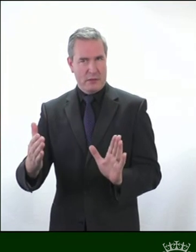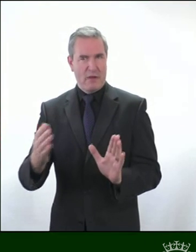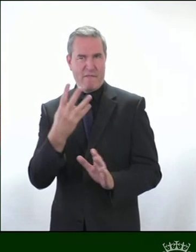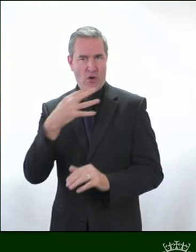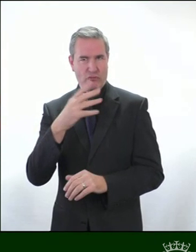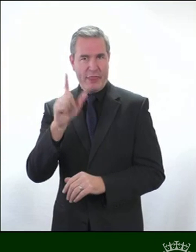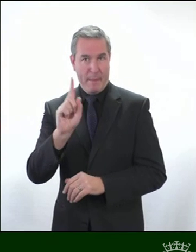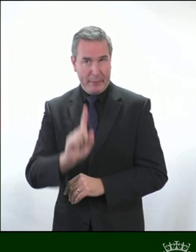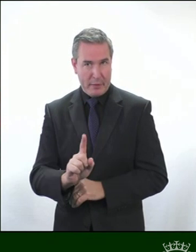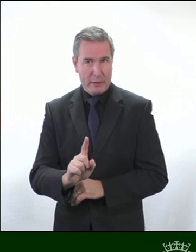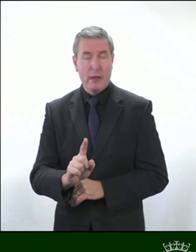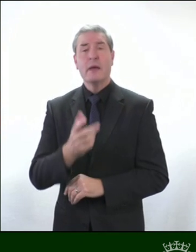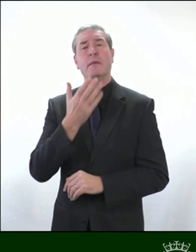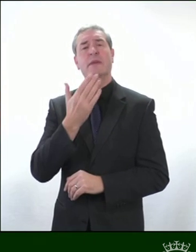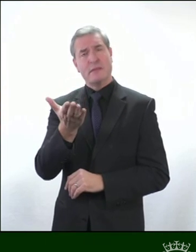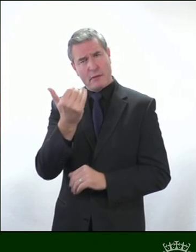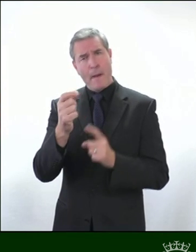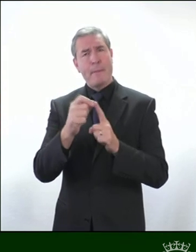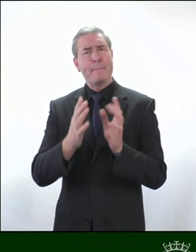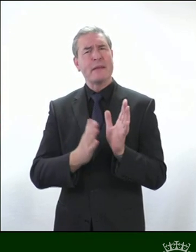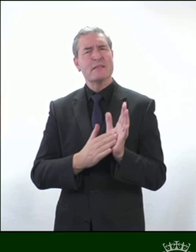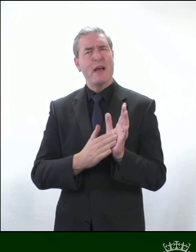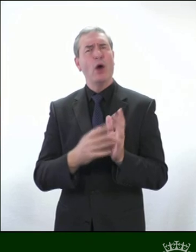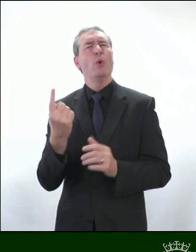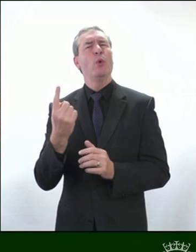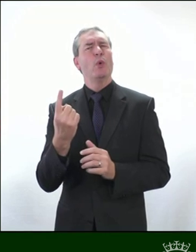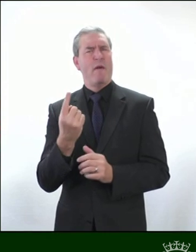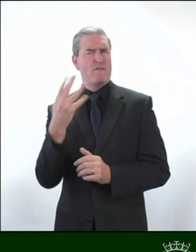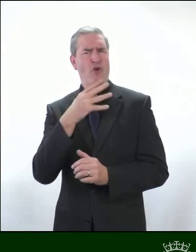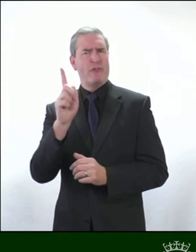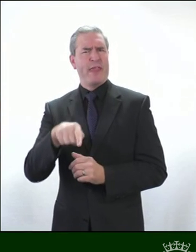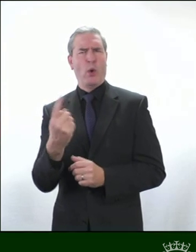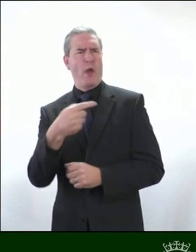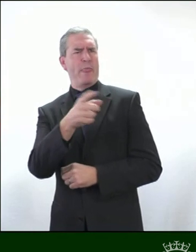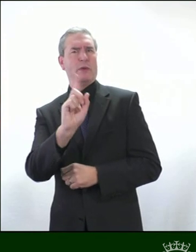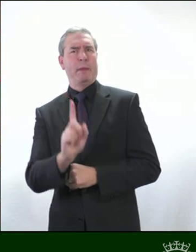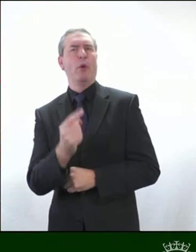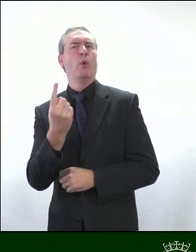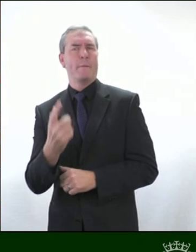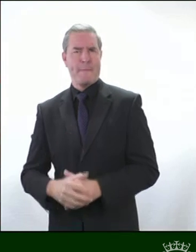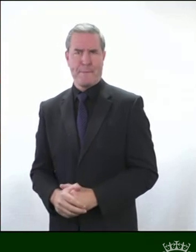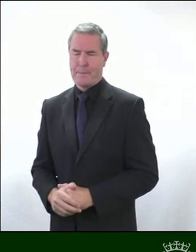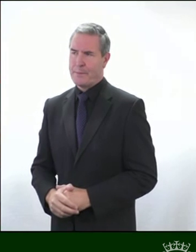So can the Prime Minister tell the House: who does he expect to receive the vaccine next week?